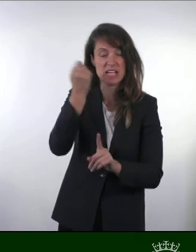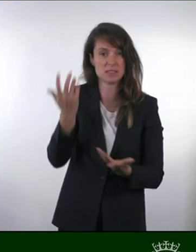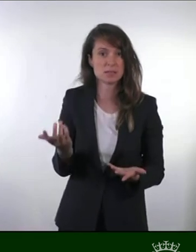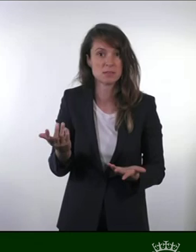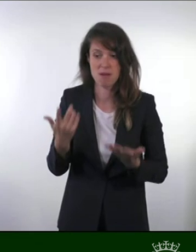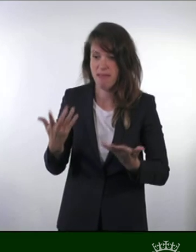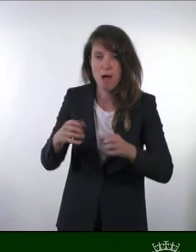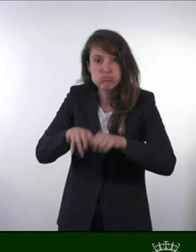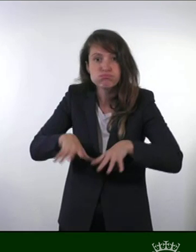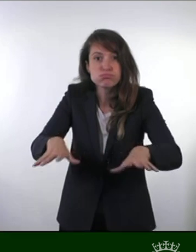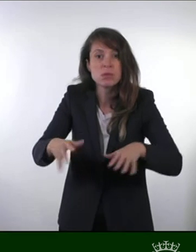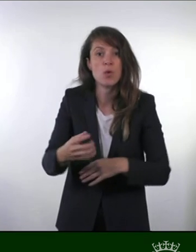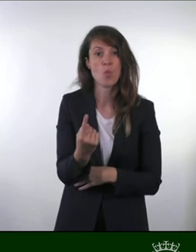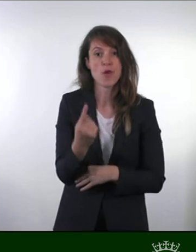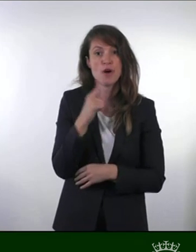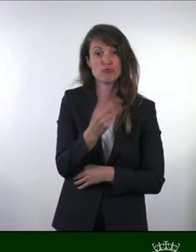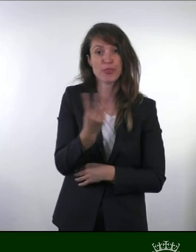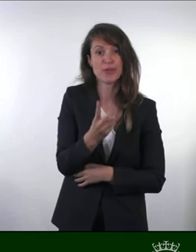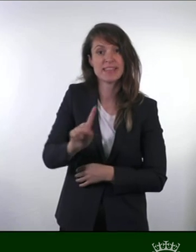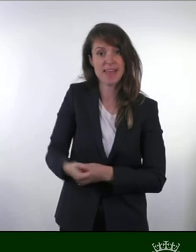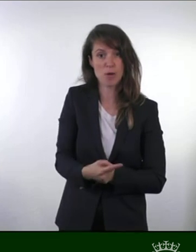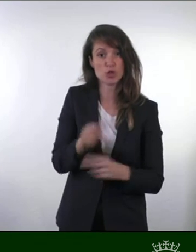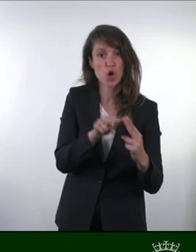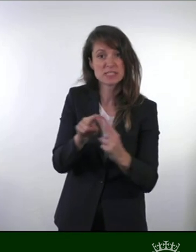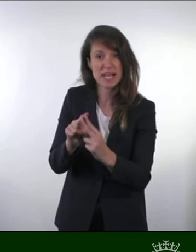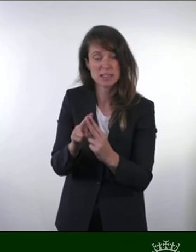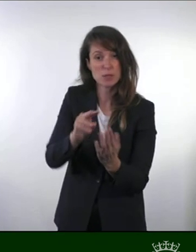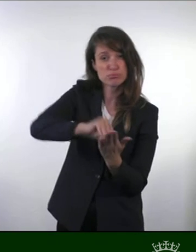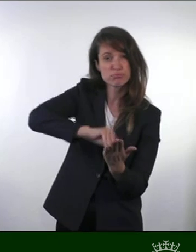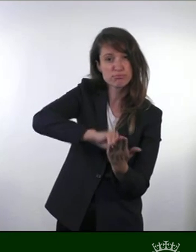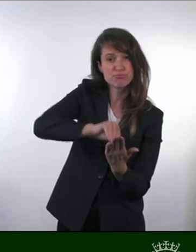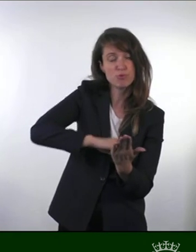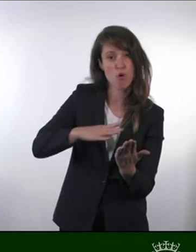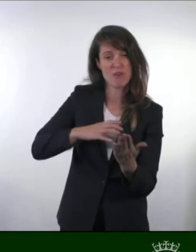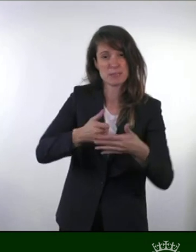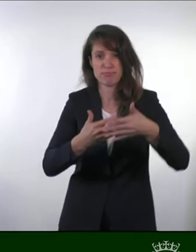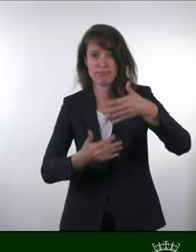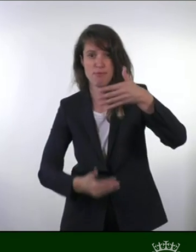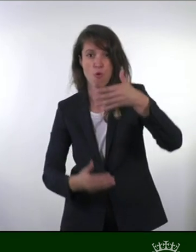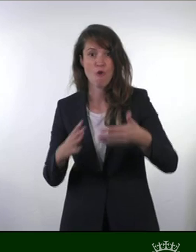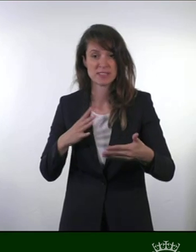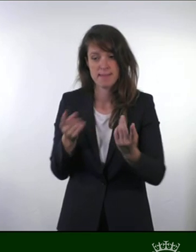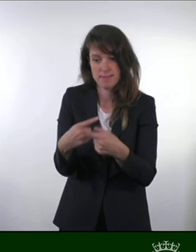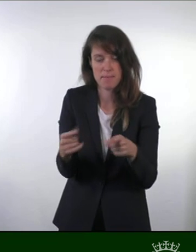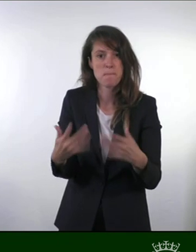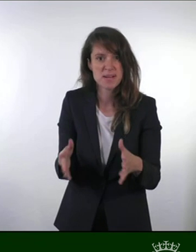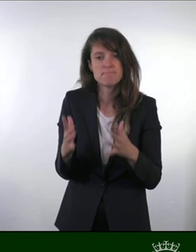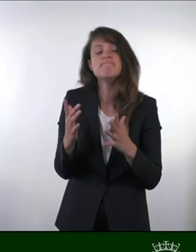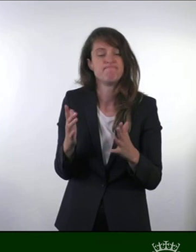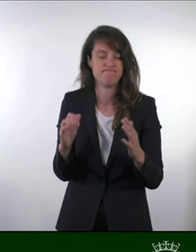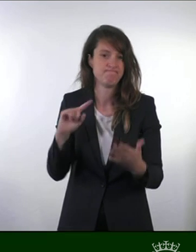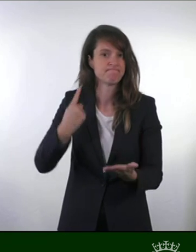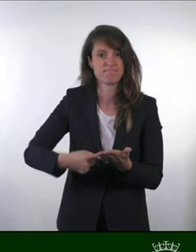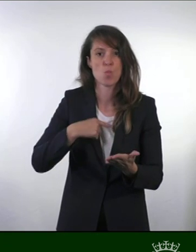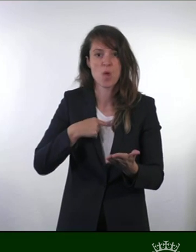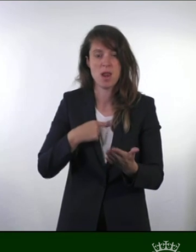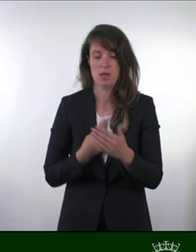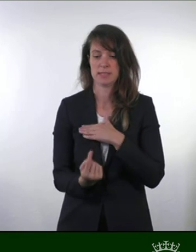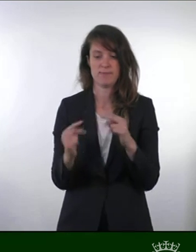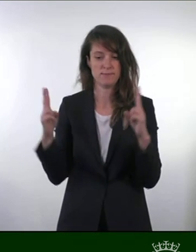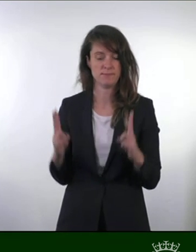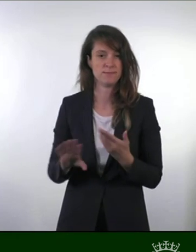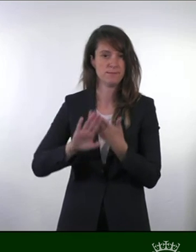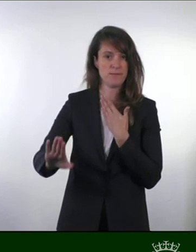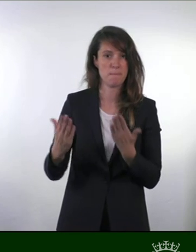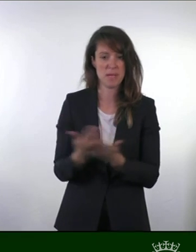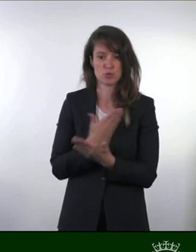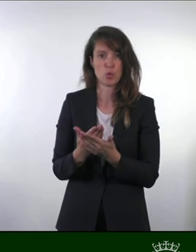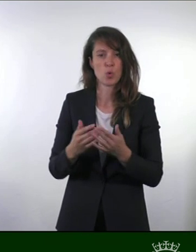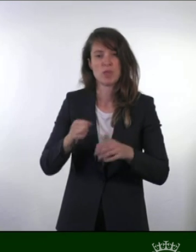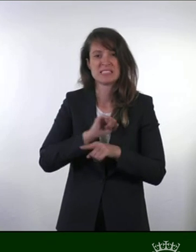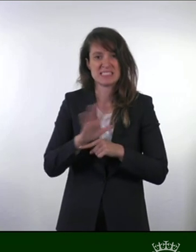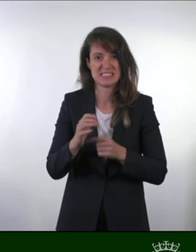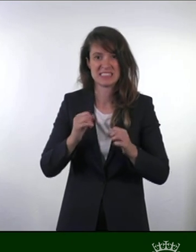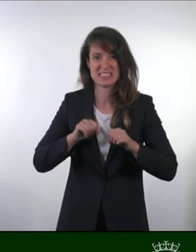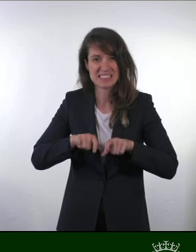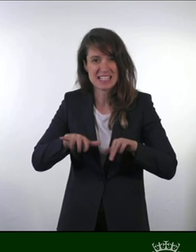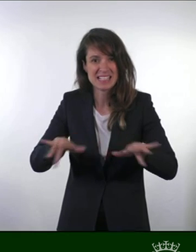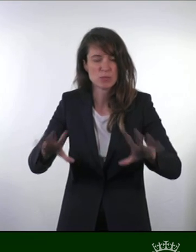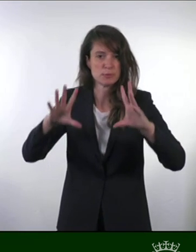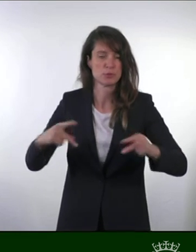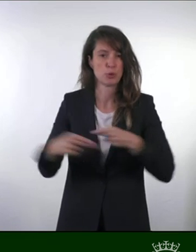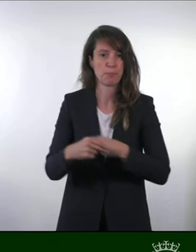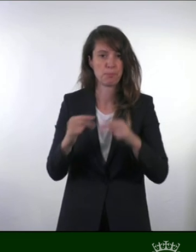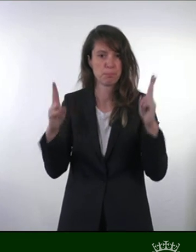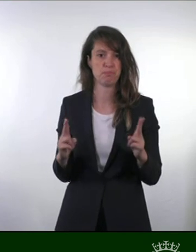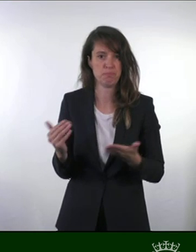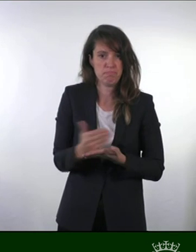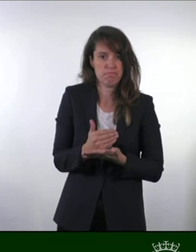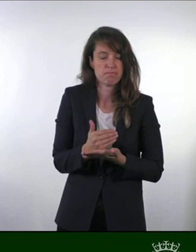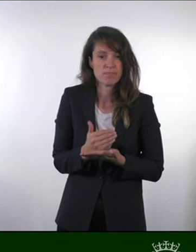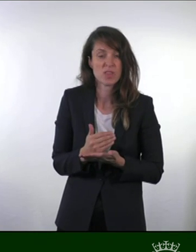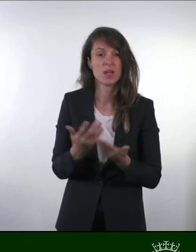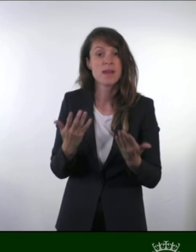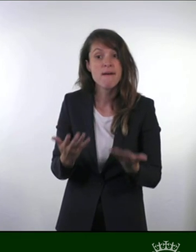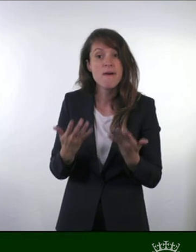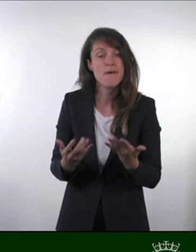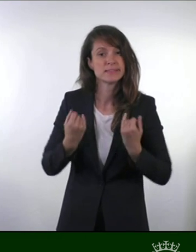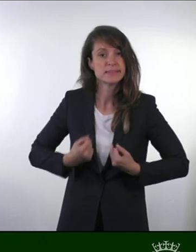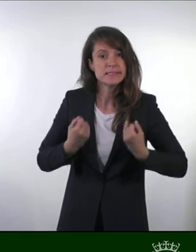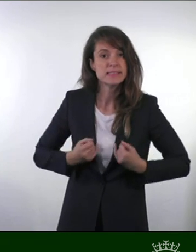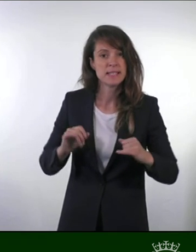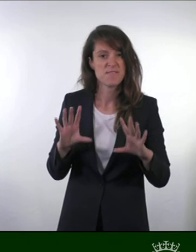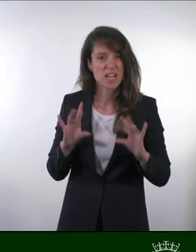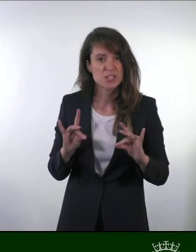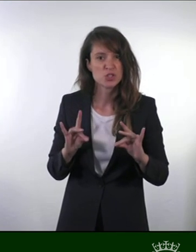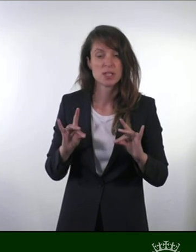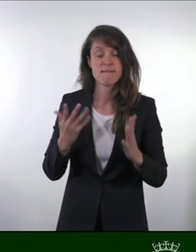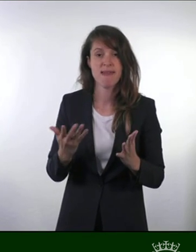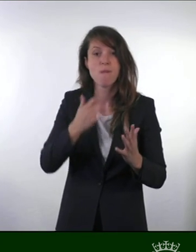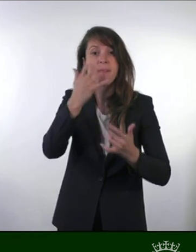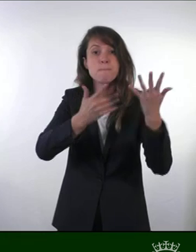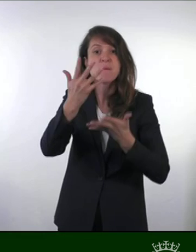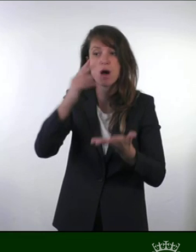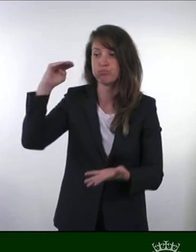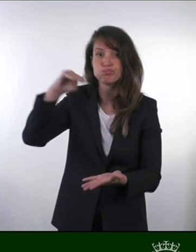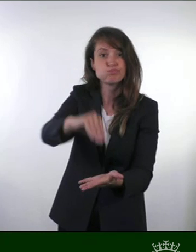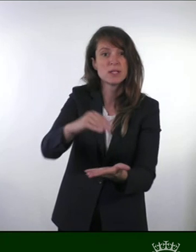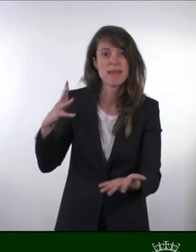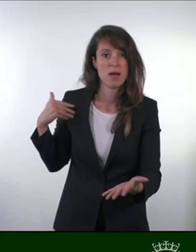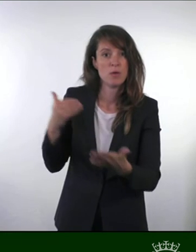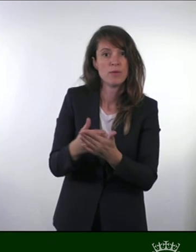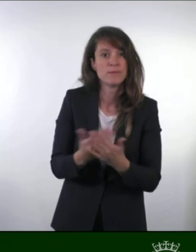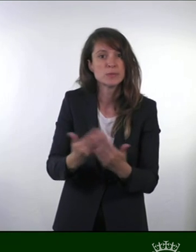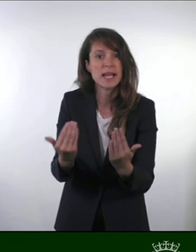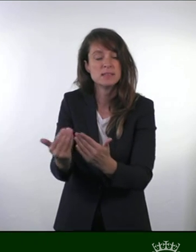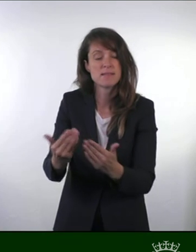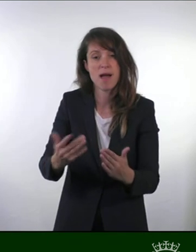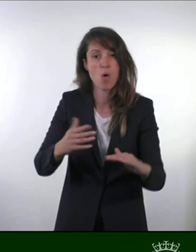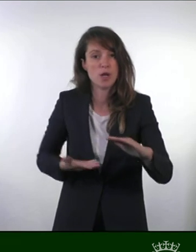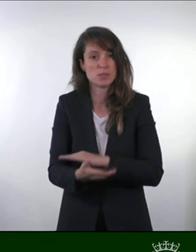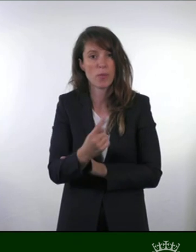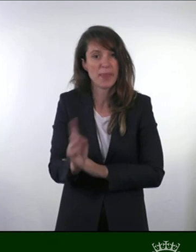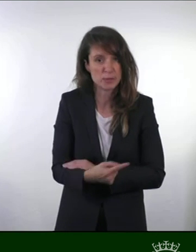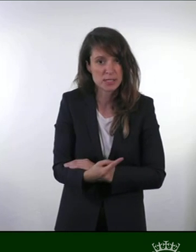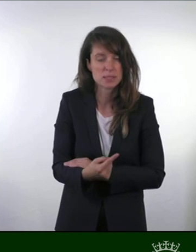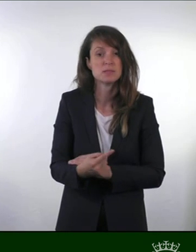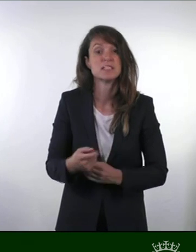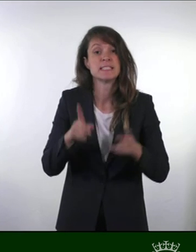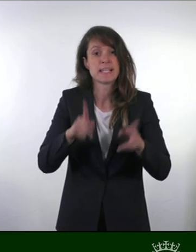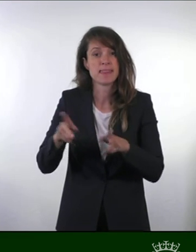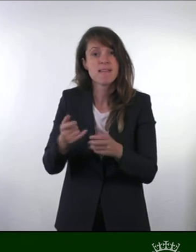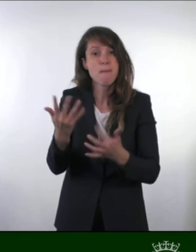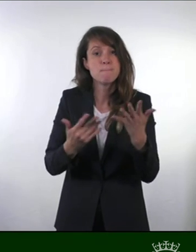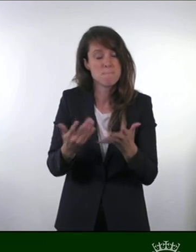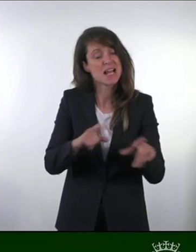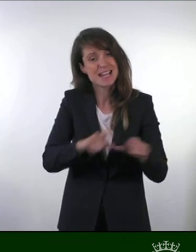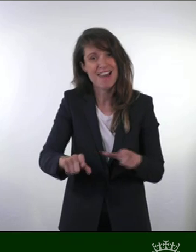It has now reached 113,000 contacts who have undertaken to self-isolate to stop the disease spreading, and that is why the number of new infections has come down for several days running to below 1,000, and the number of deaths continues to come down.